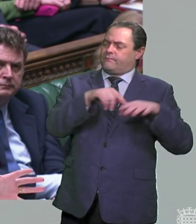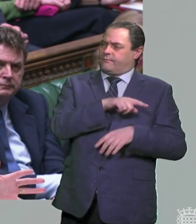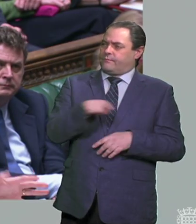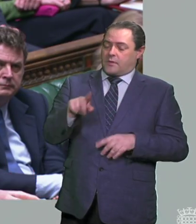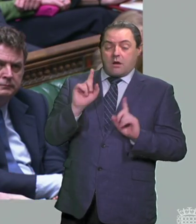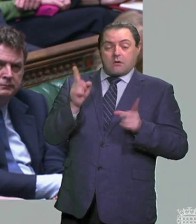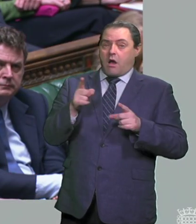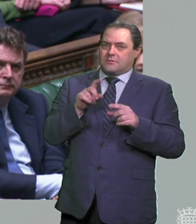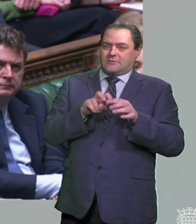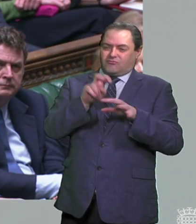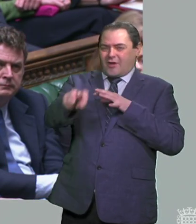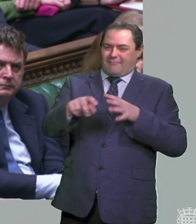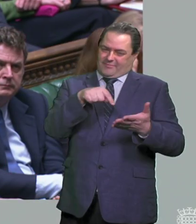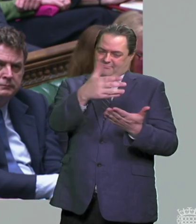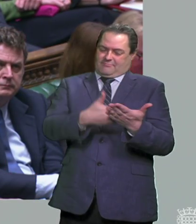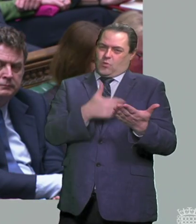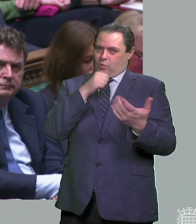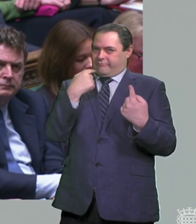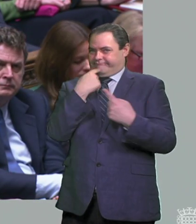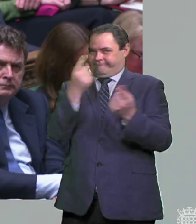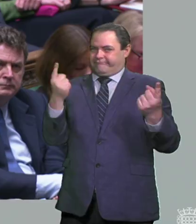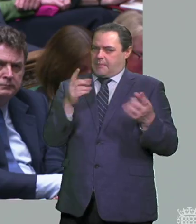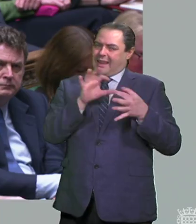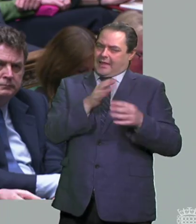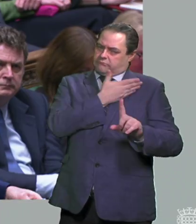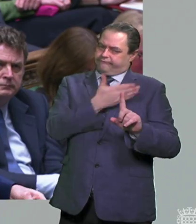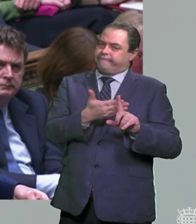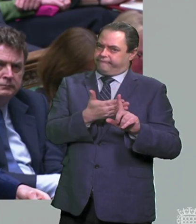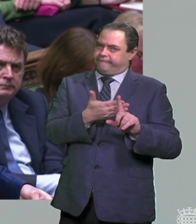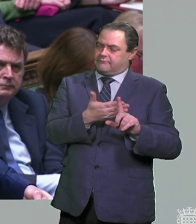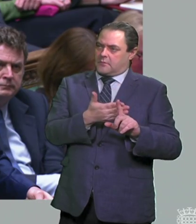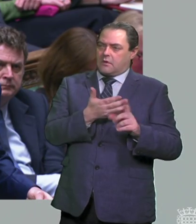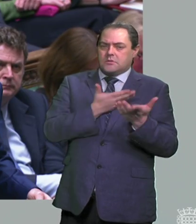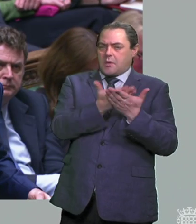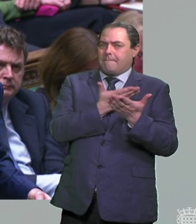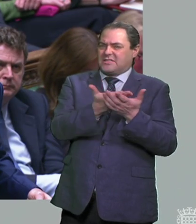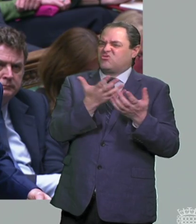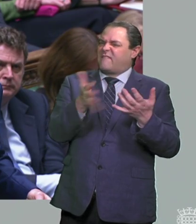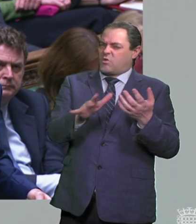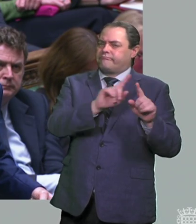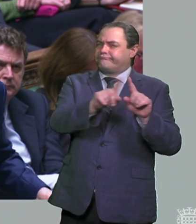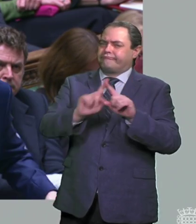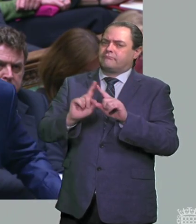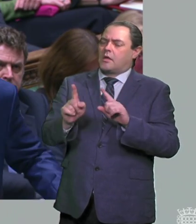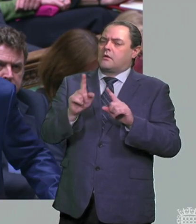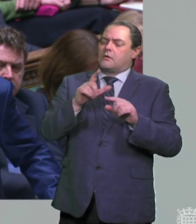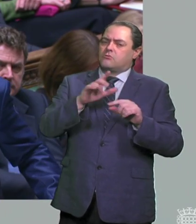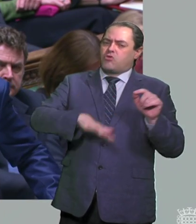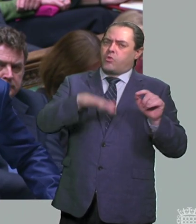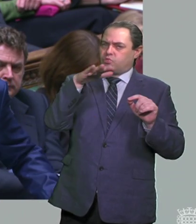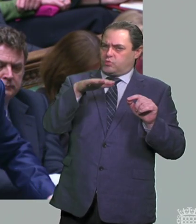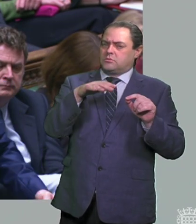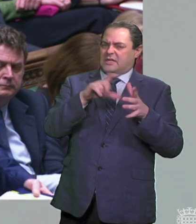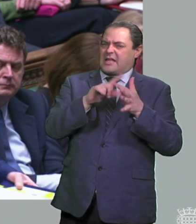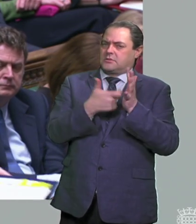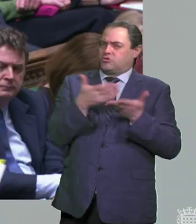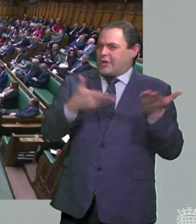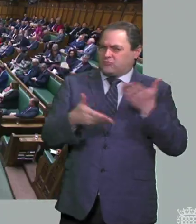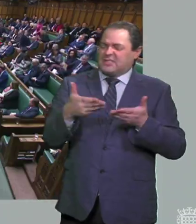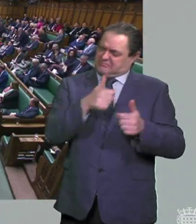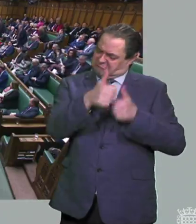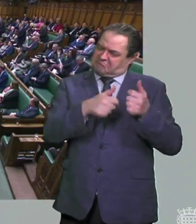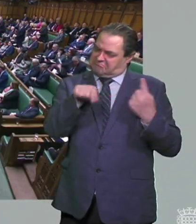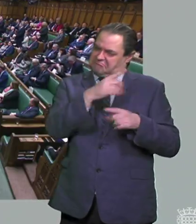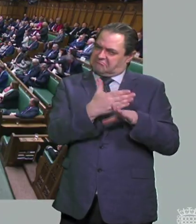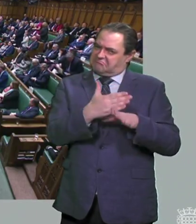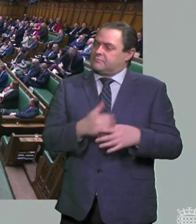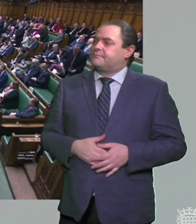I cannot pre-empt that, but I know that it will draw on previous work, including submissions from the various childhood cancer charities, and I pay tribute to the work that they do.